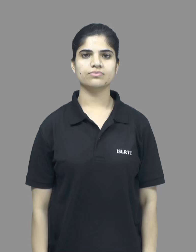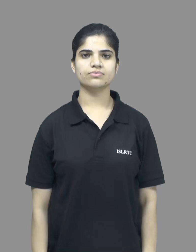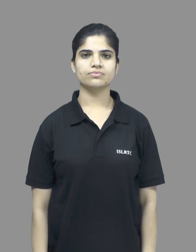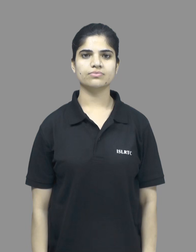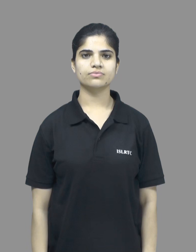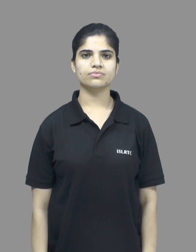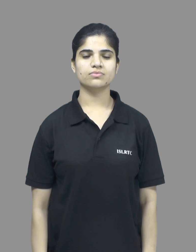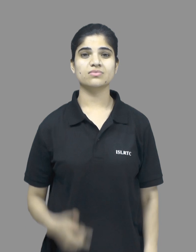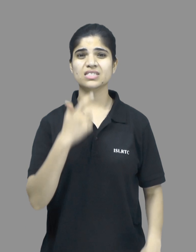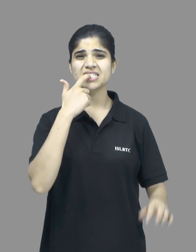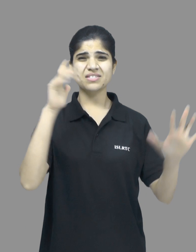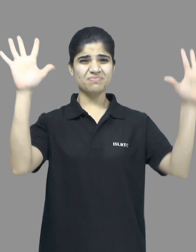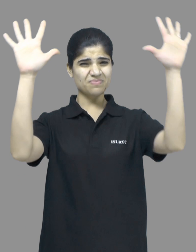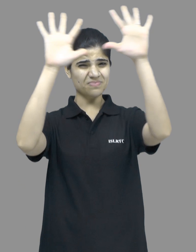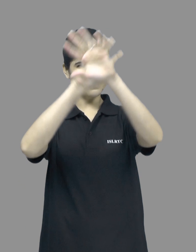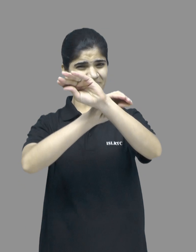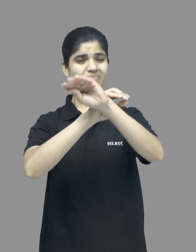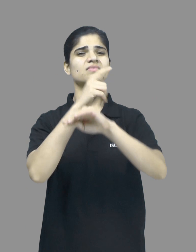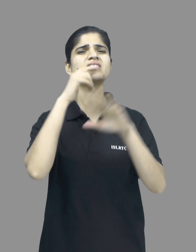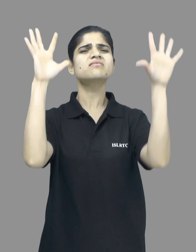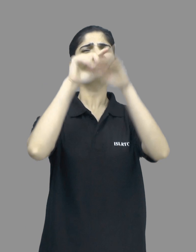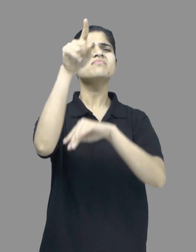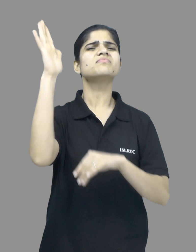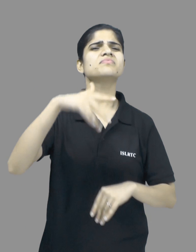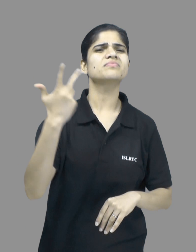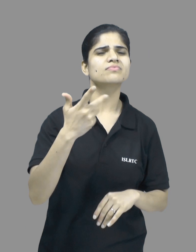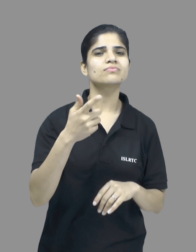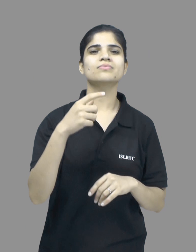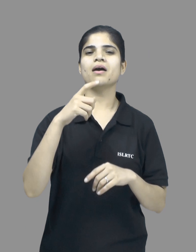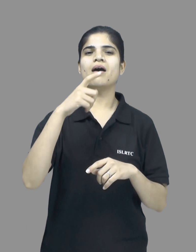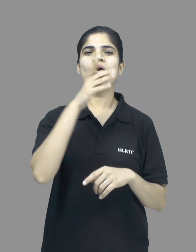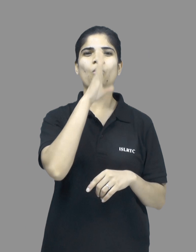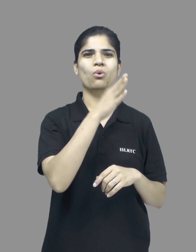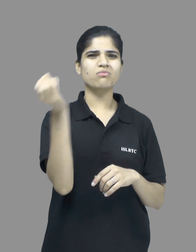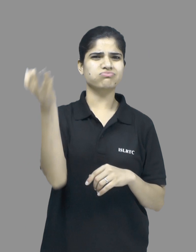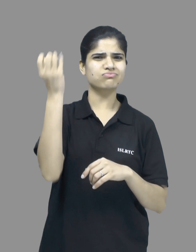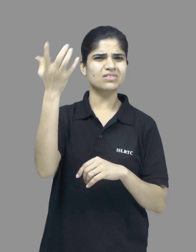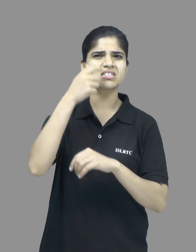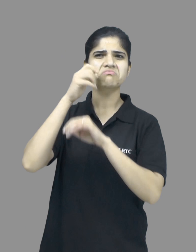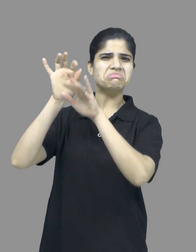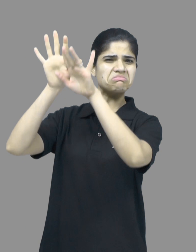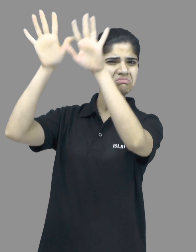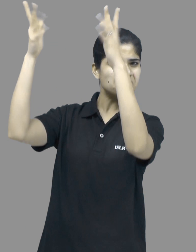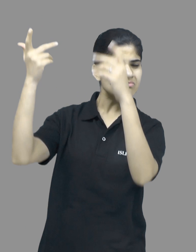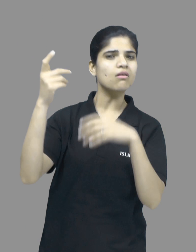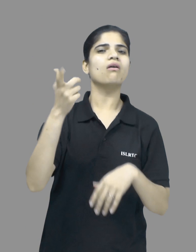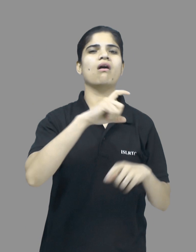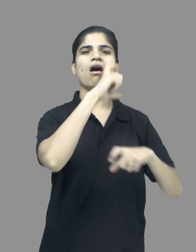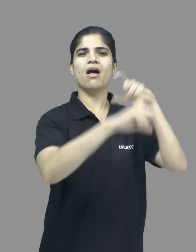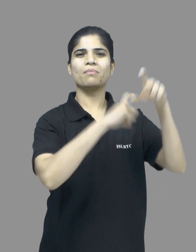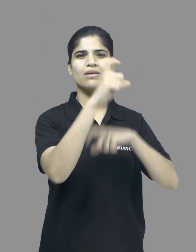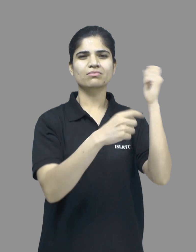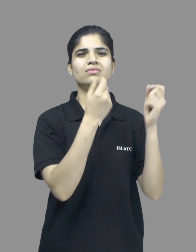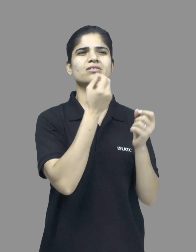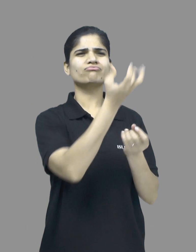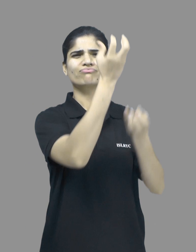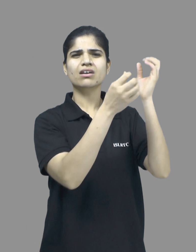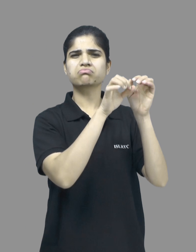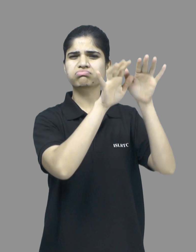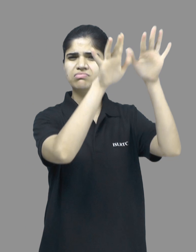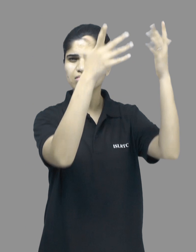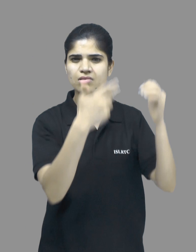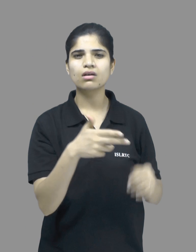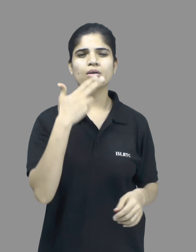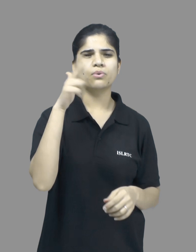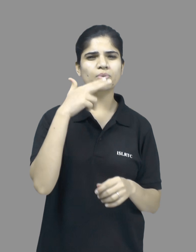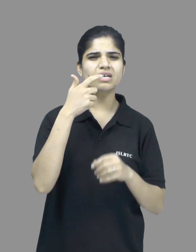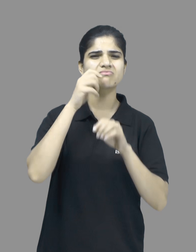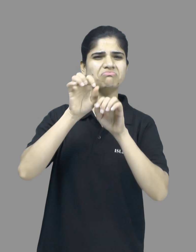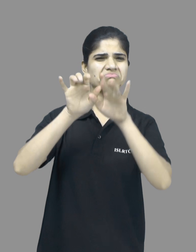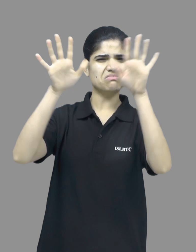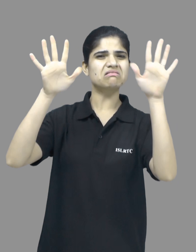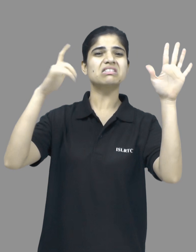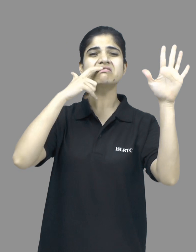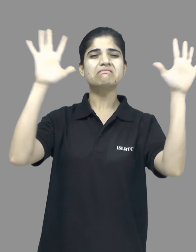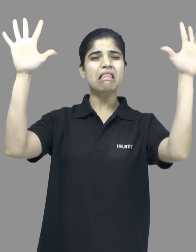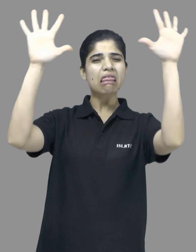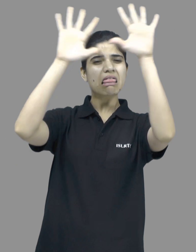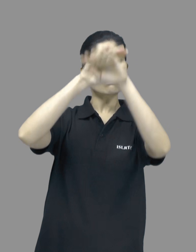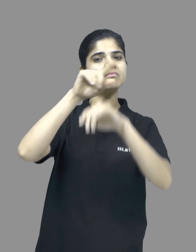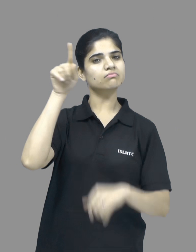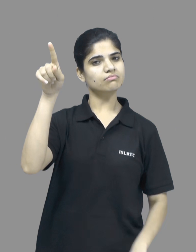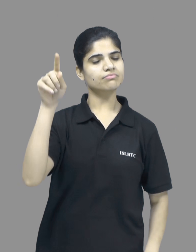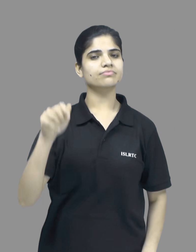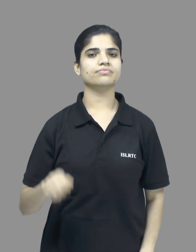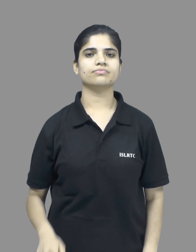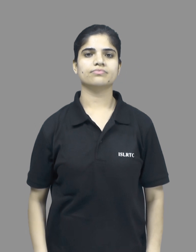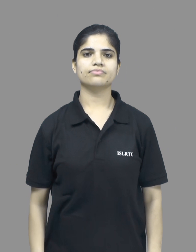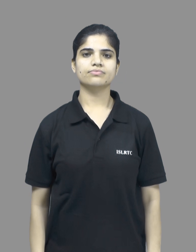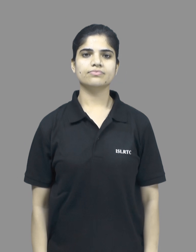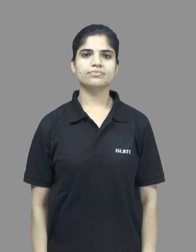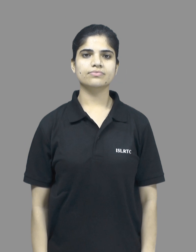Smog